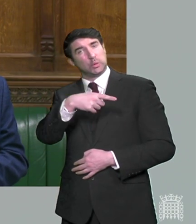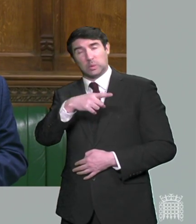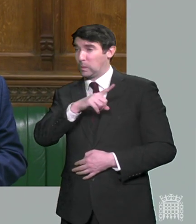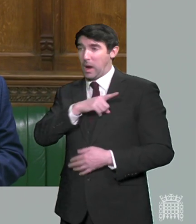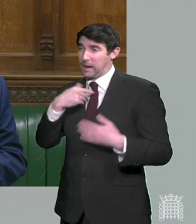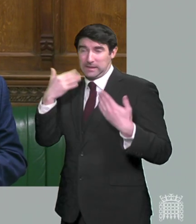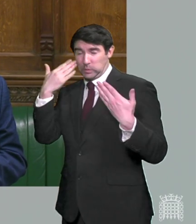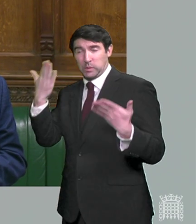While there I listened to